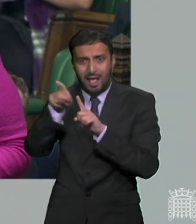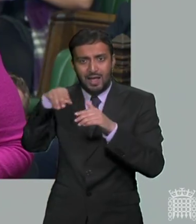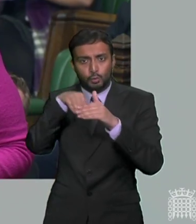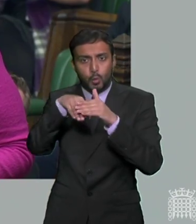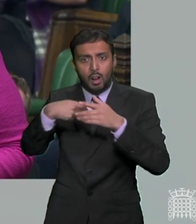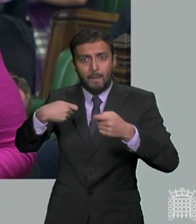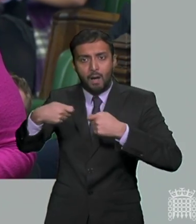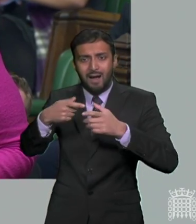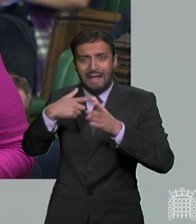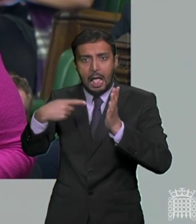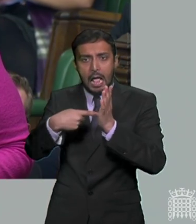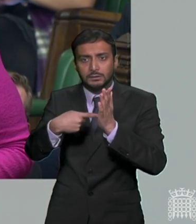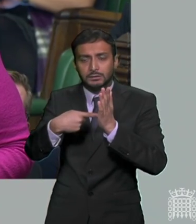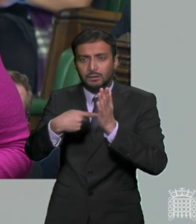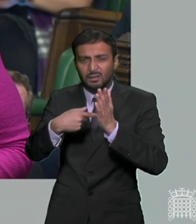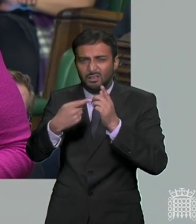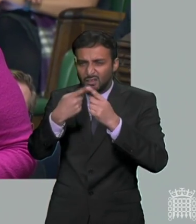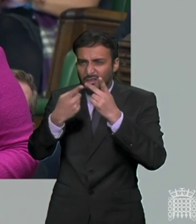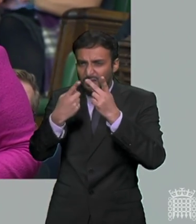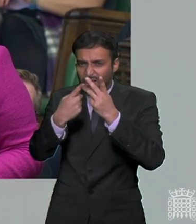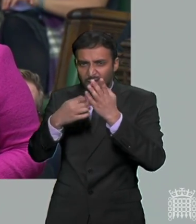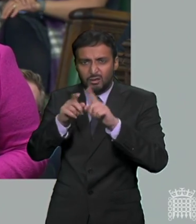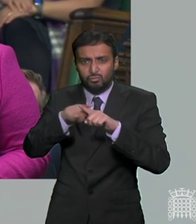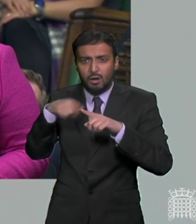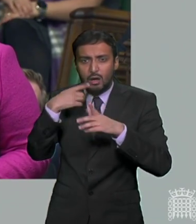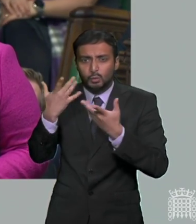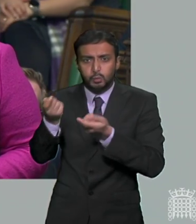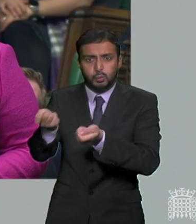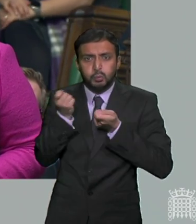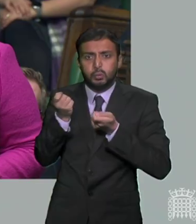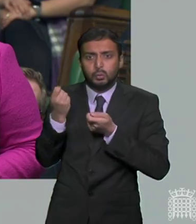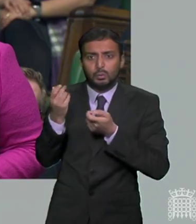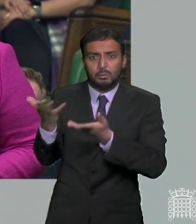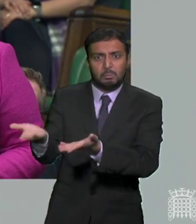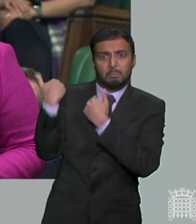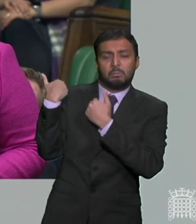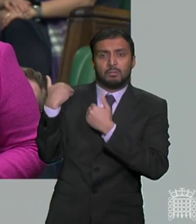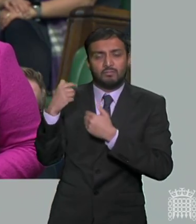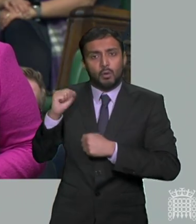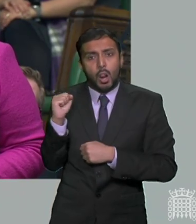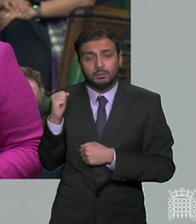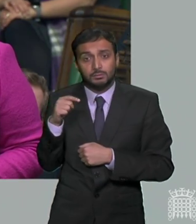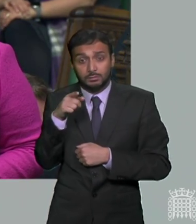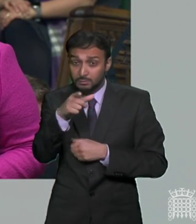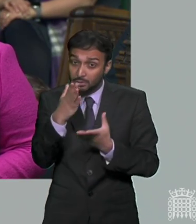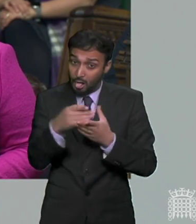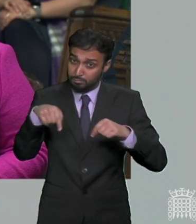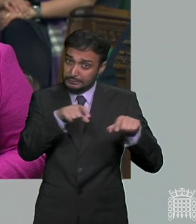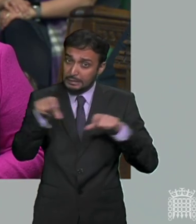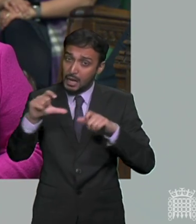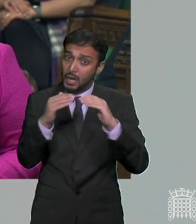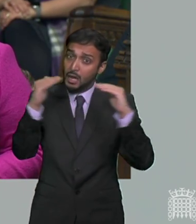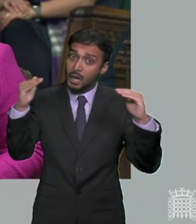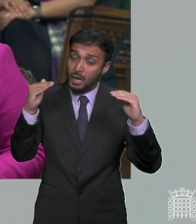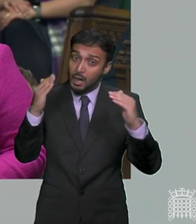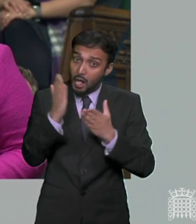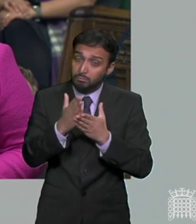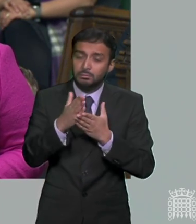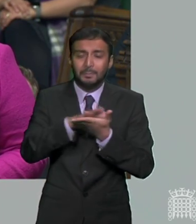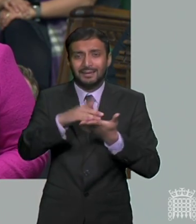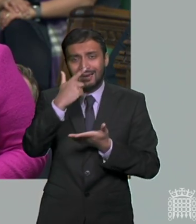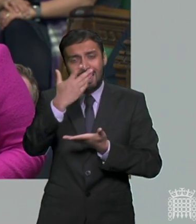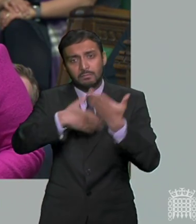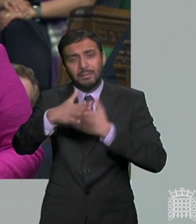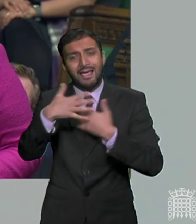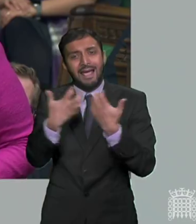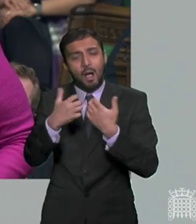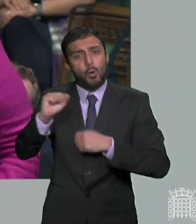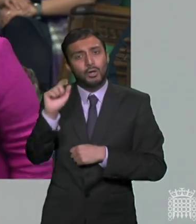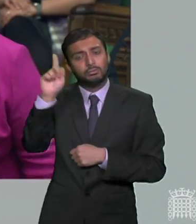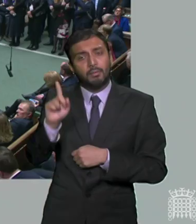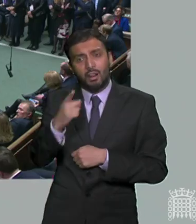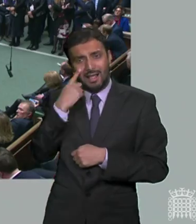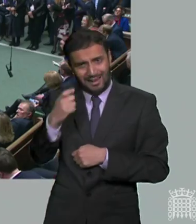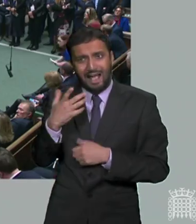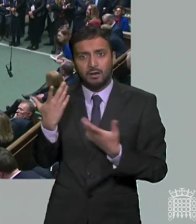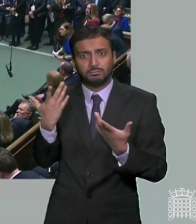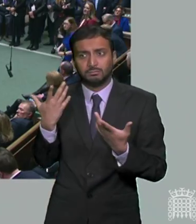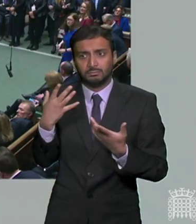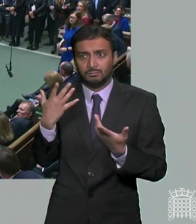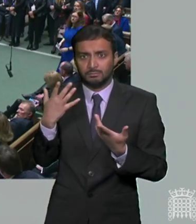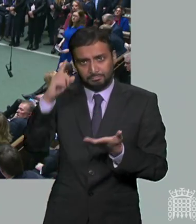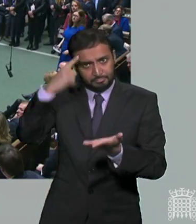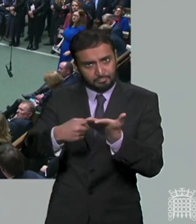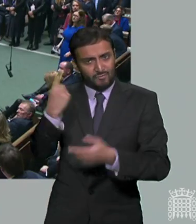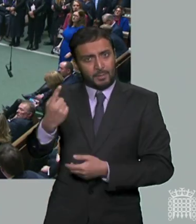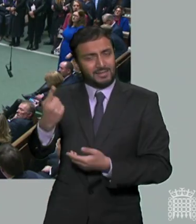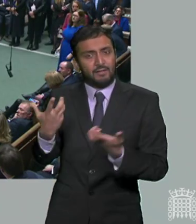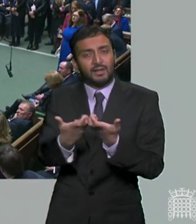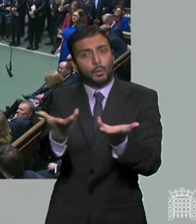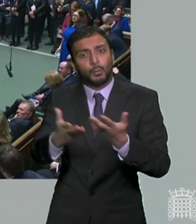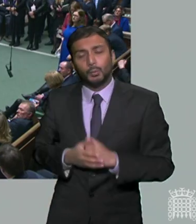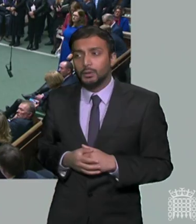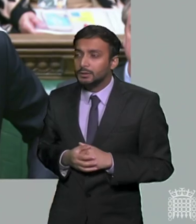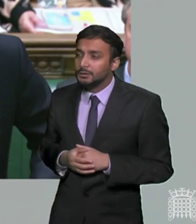So if the Prime Minister still claims that the UK is a voluntary Union, can he explain the democratic route by which the people of Scotland get to make a choice over their own future?